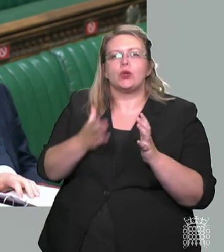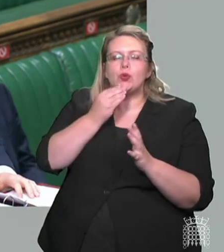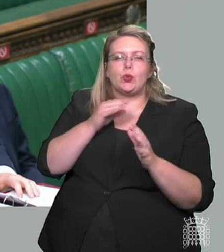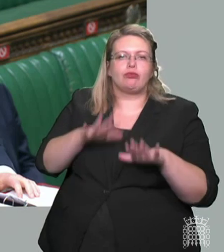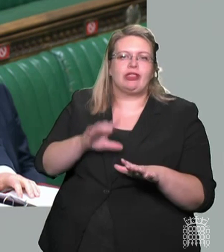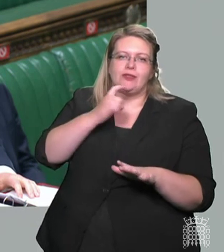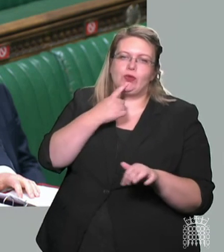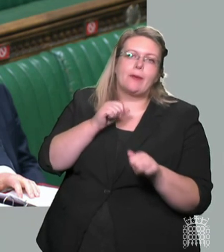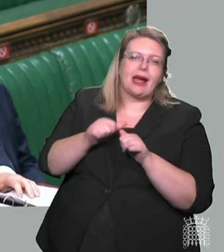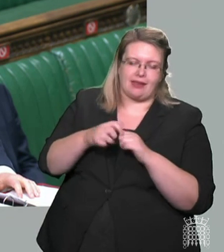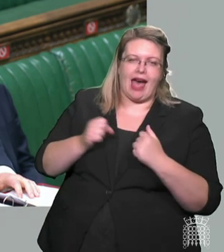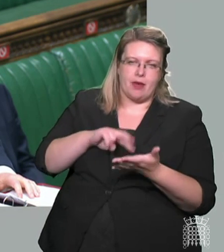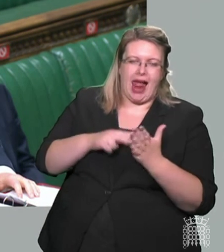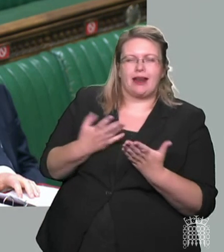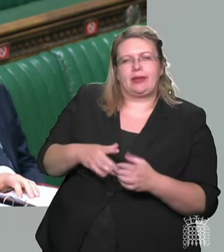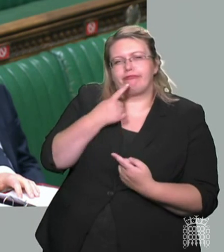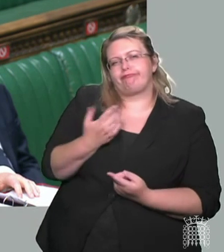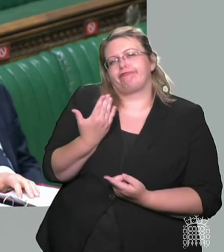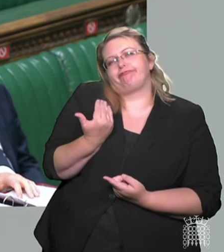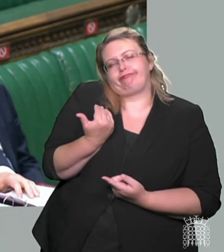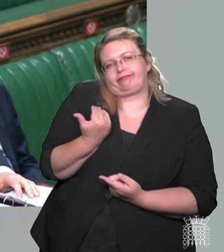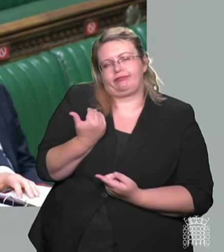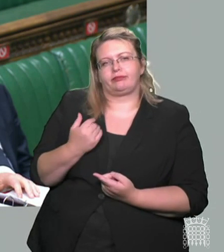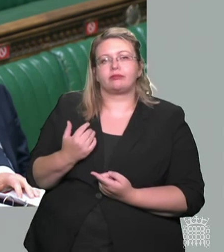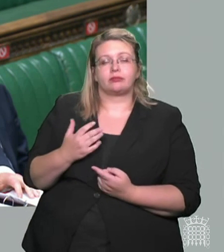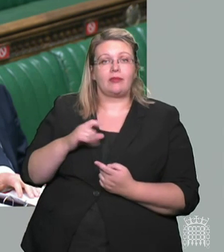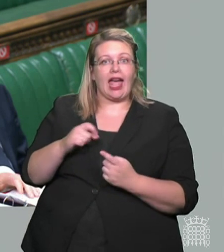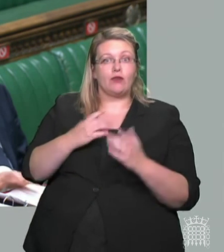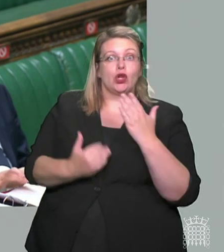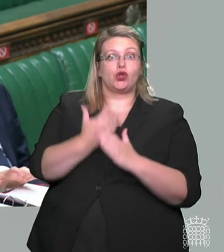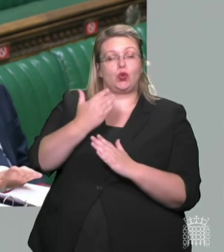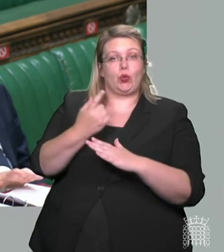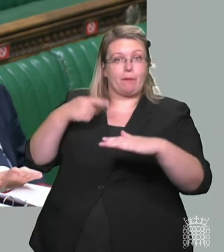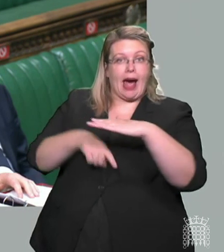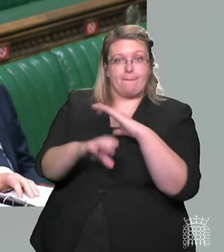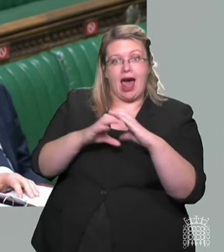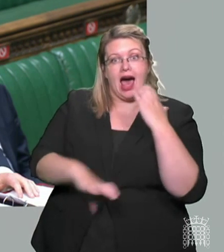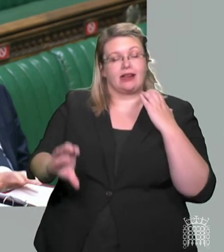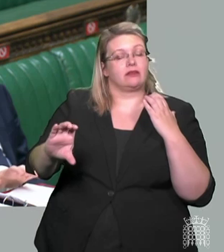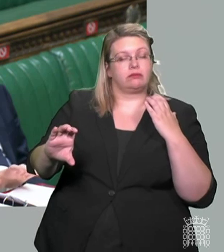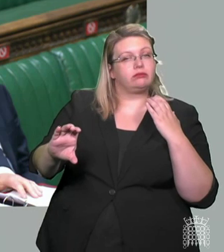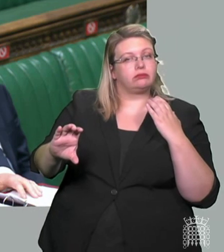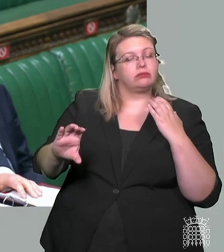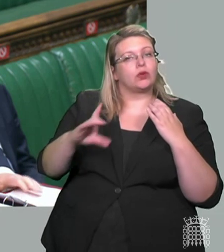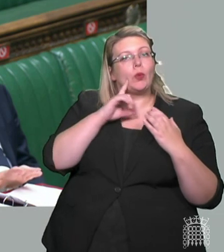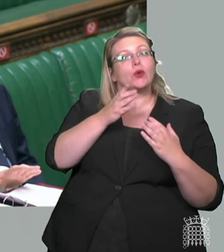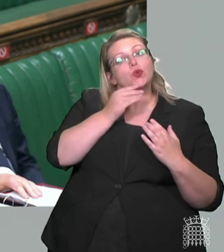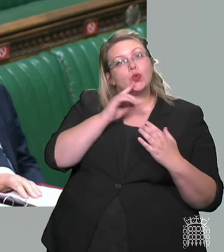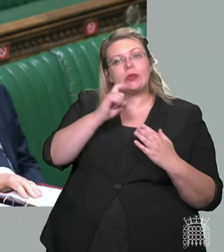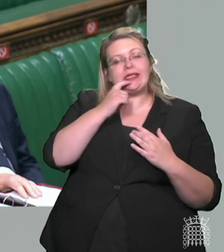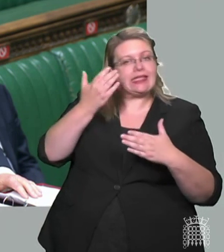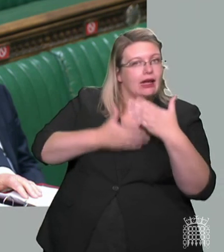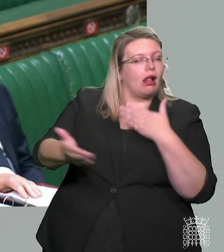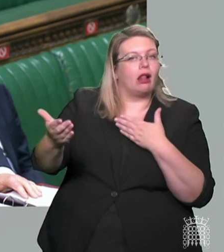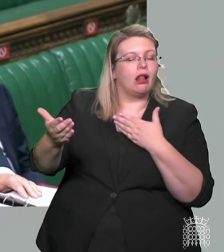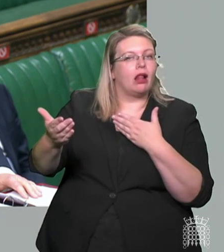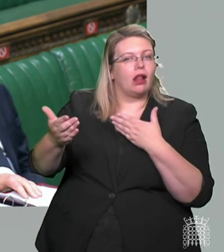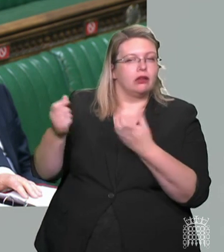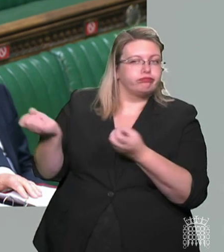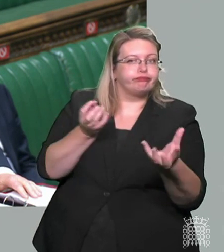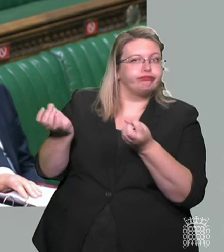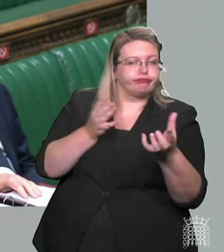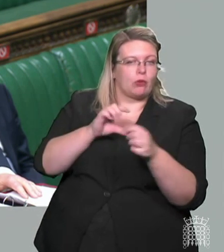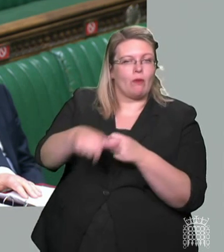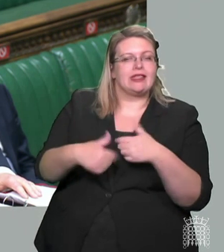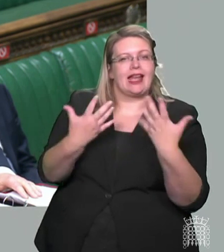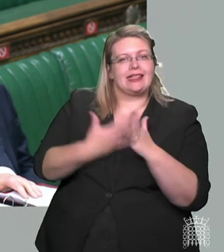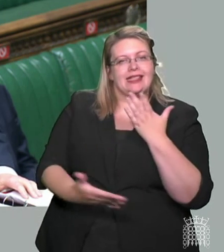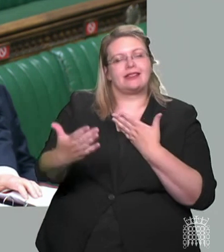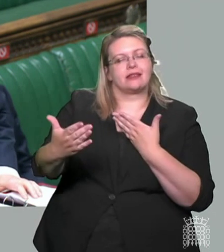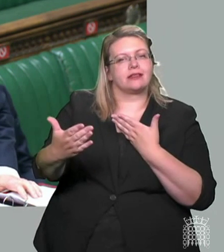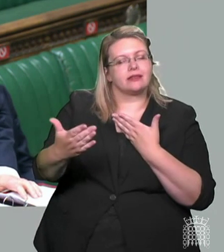As I said to the House a couple of weeks ago, there is a 7.6 million tonne pipeline of steel waiting to be bought over the next decade.